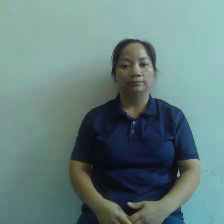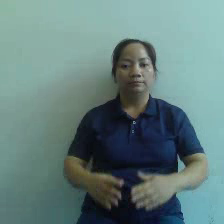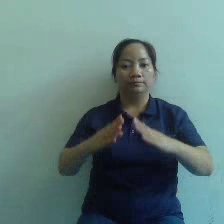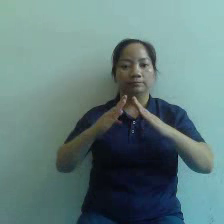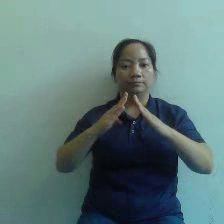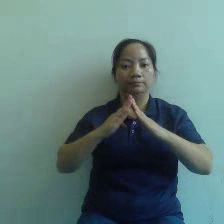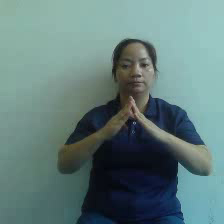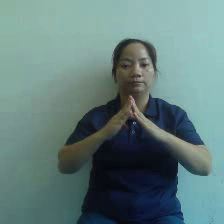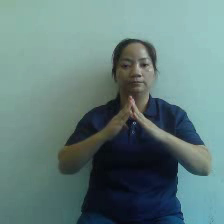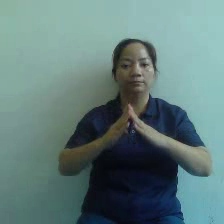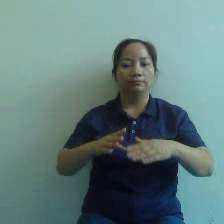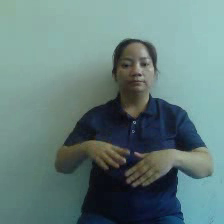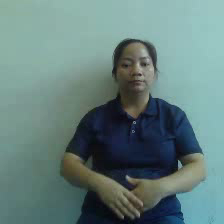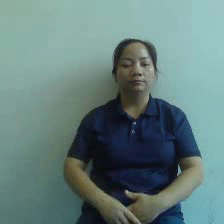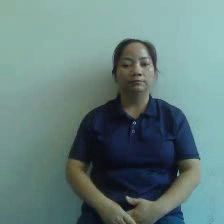Nhà